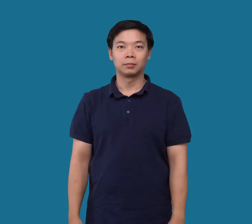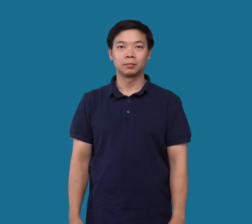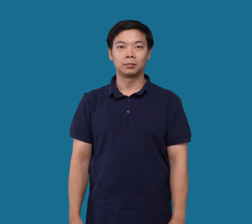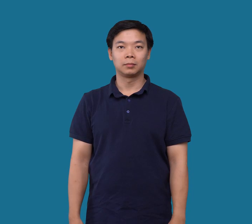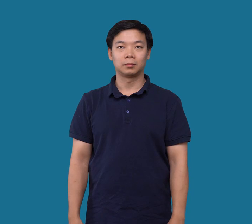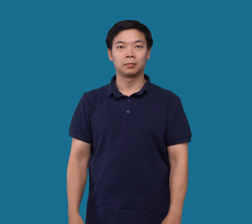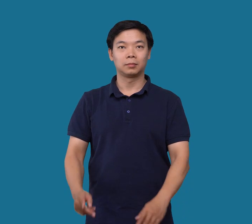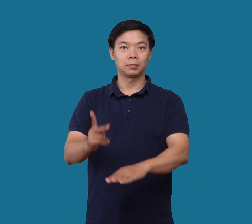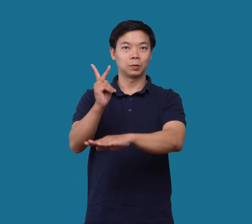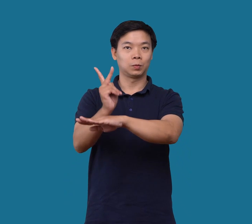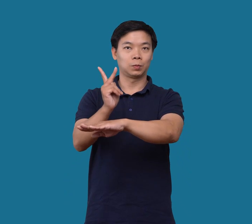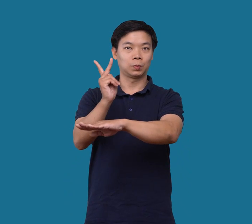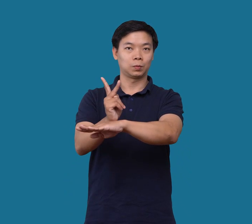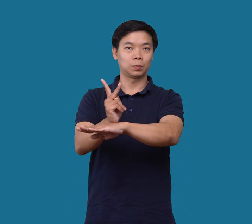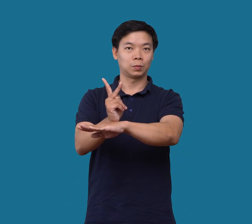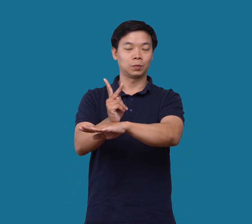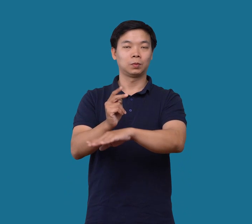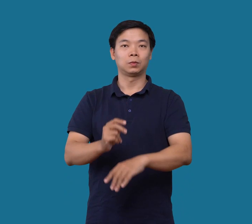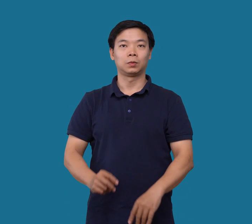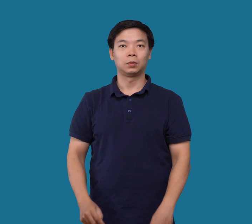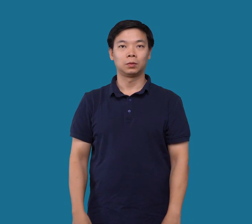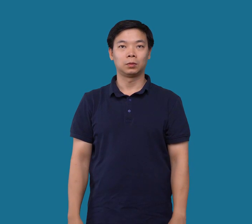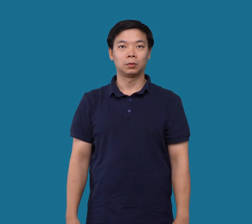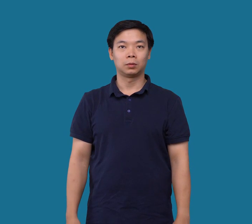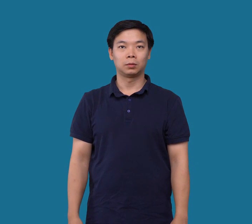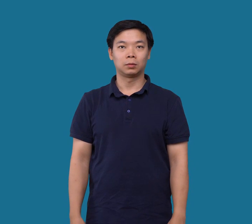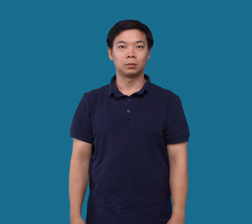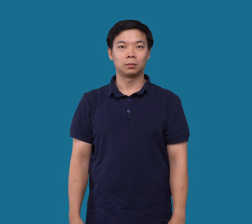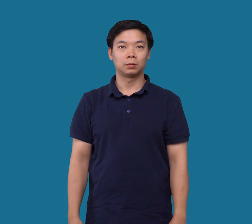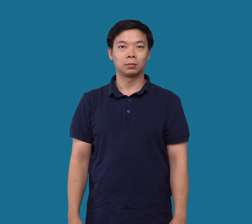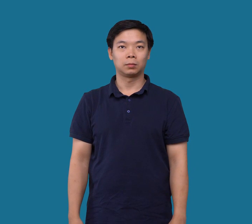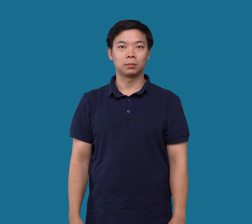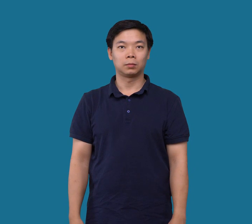huyện